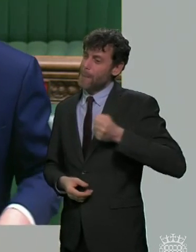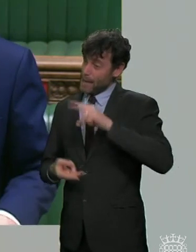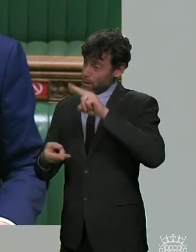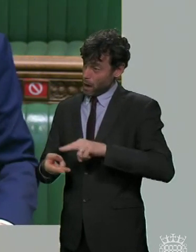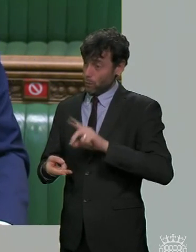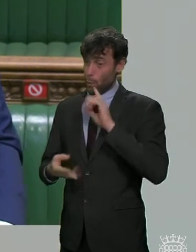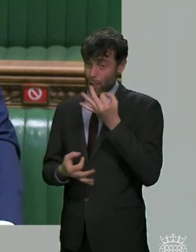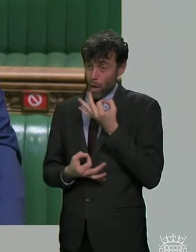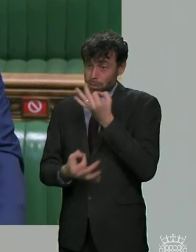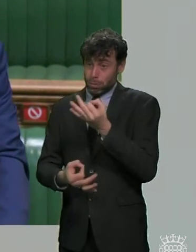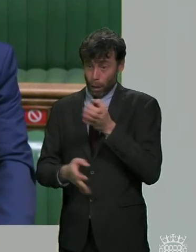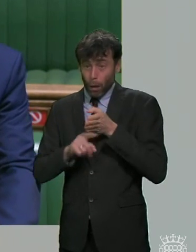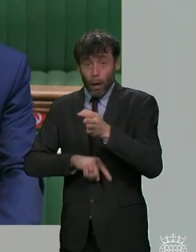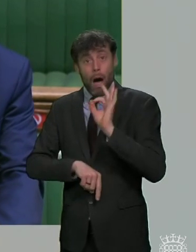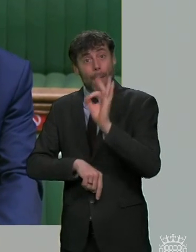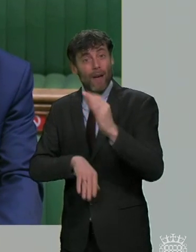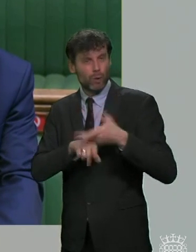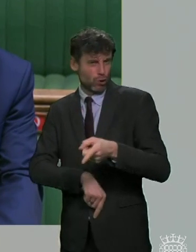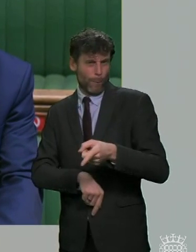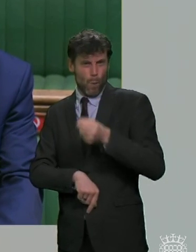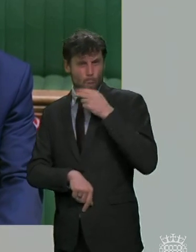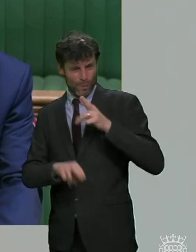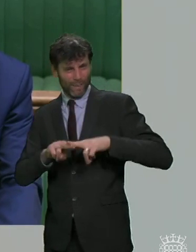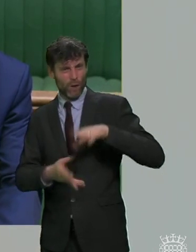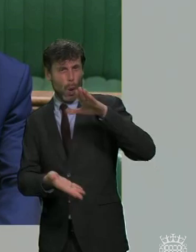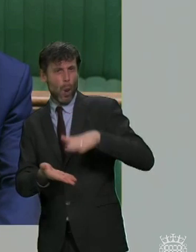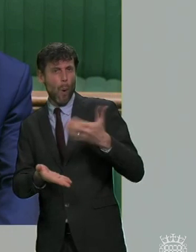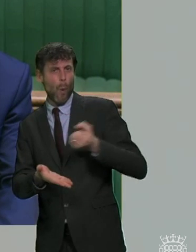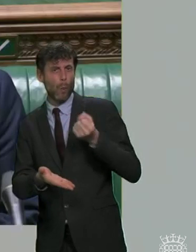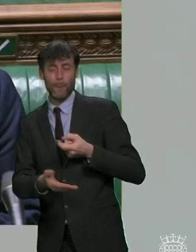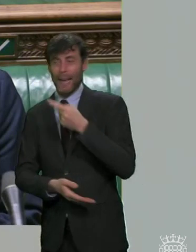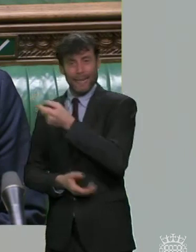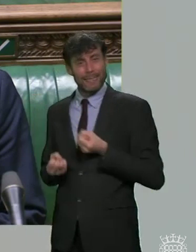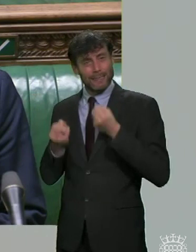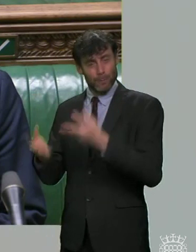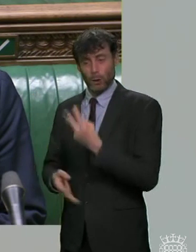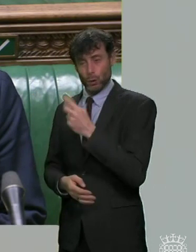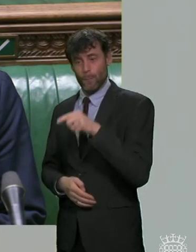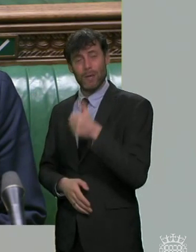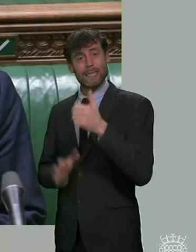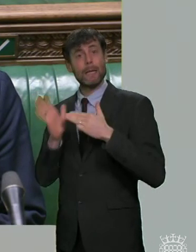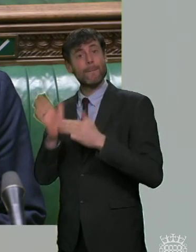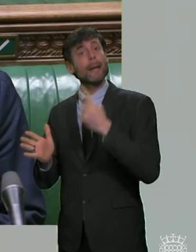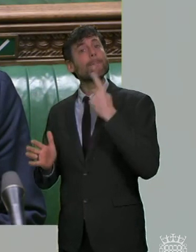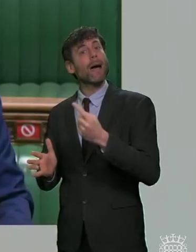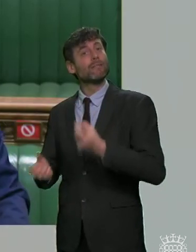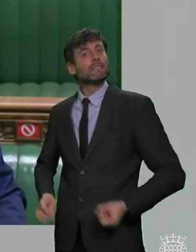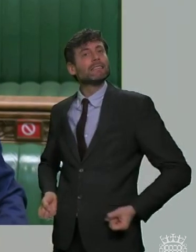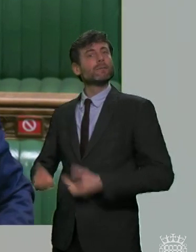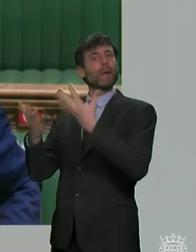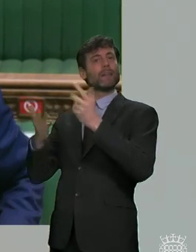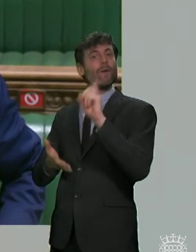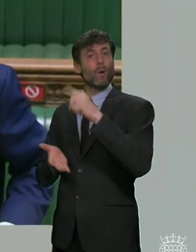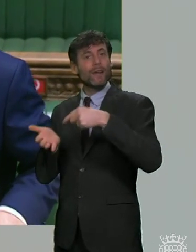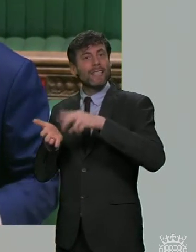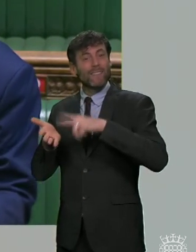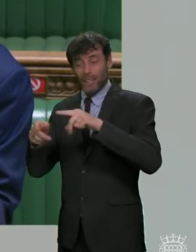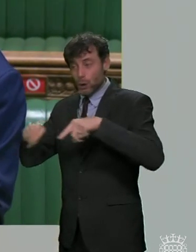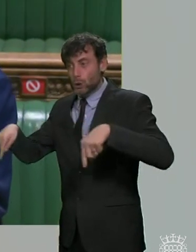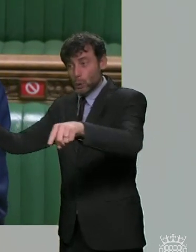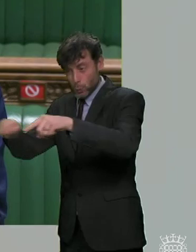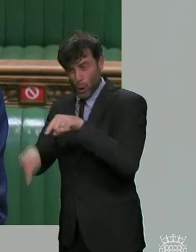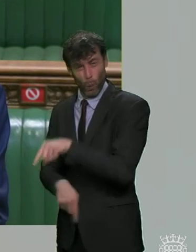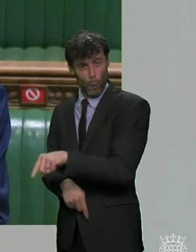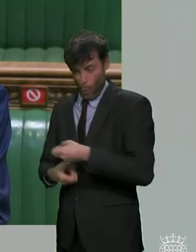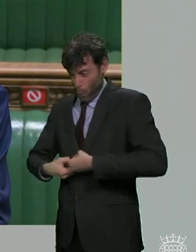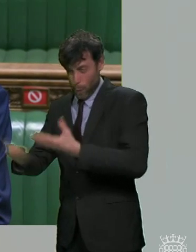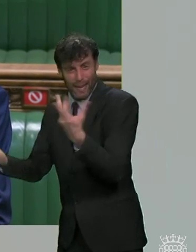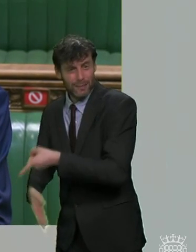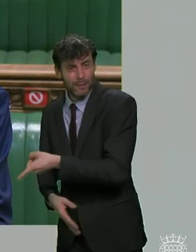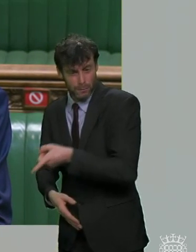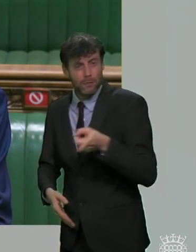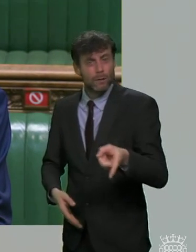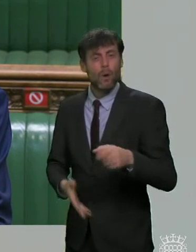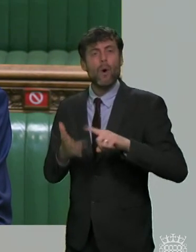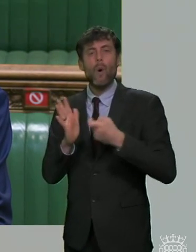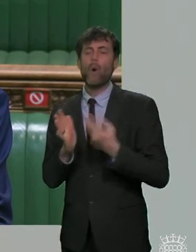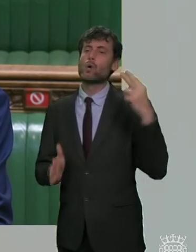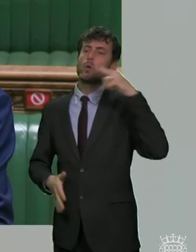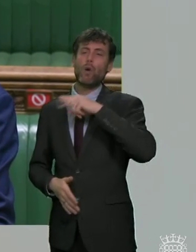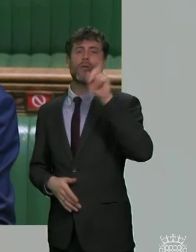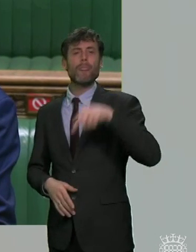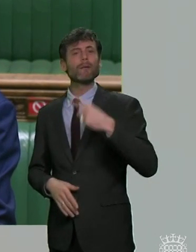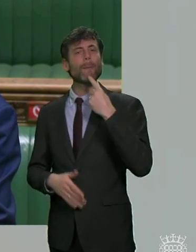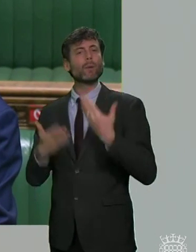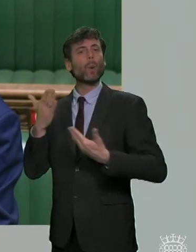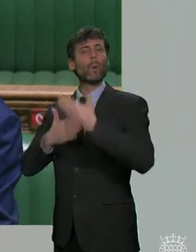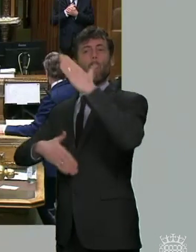Frankly, I would take the Prime Minister a bit more seriously if he had not spent £2.6 million of taxpayers’ money on a Downing Street TV studio, or £200,000 on new wallpaper for his flat.